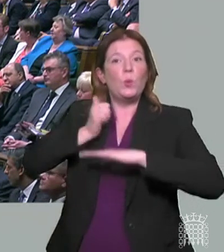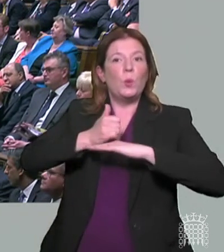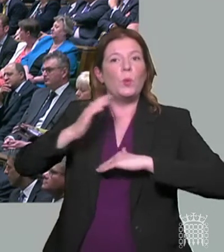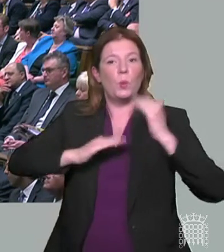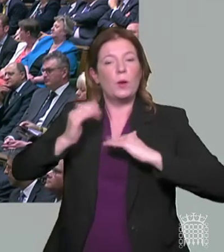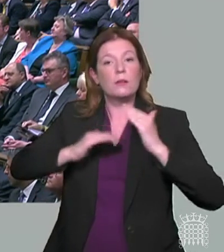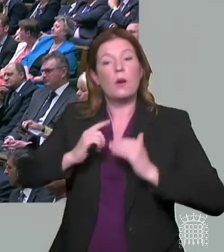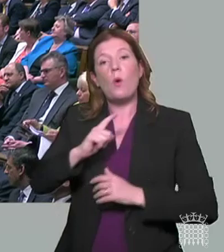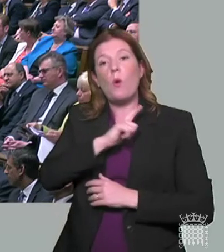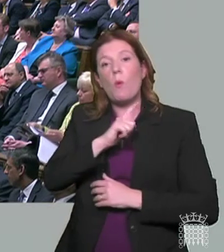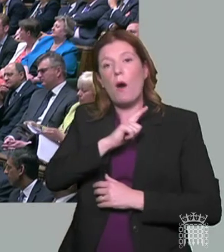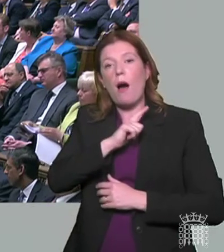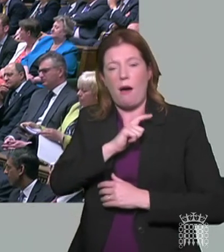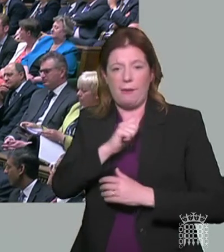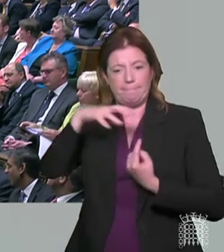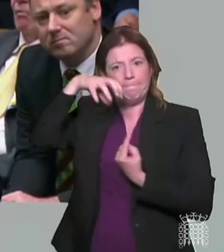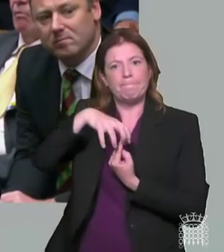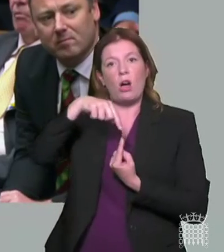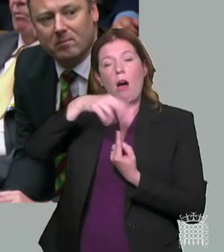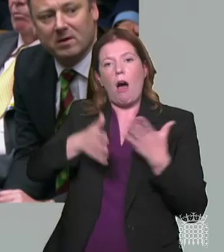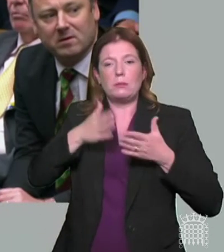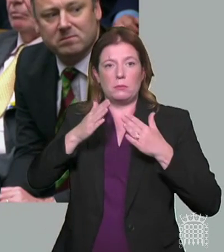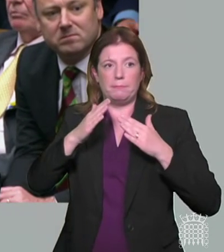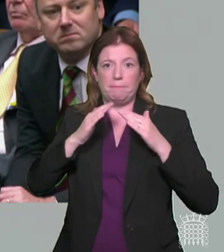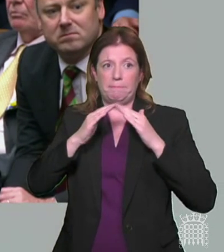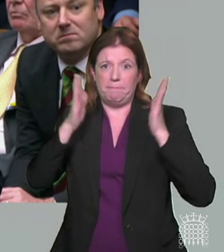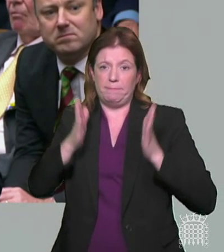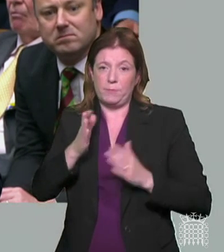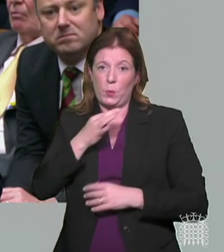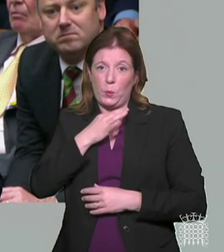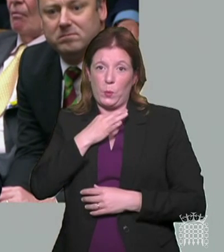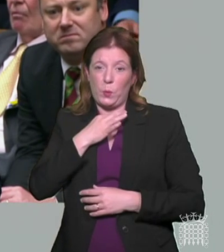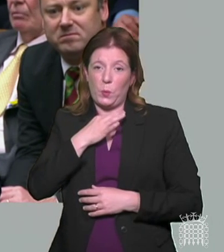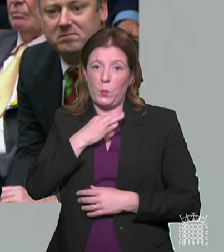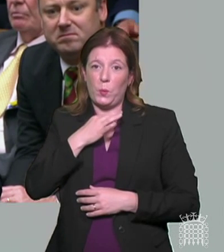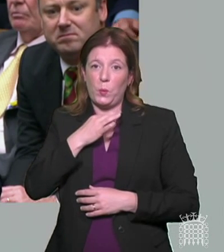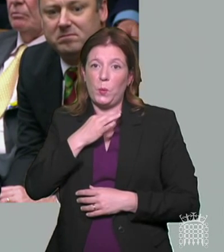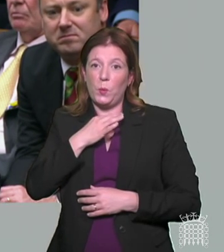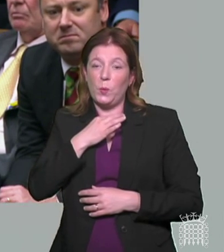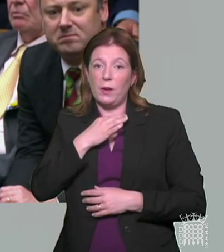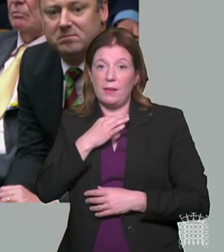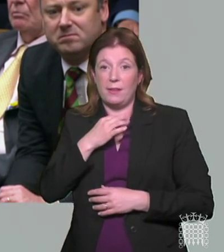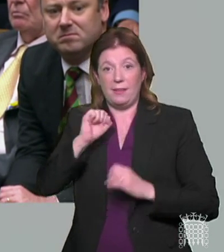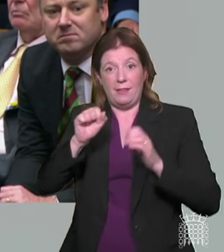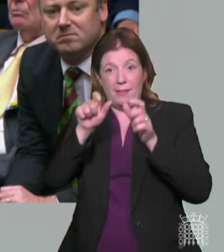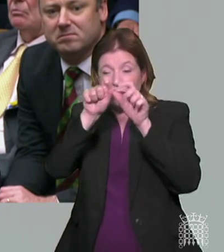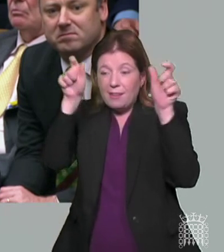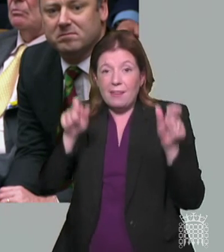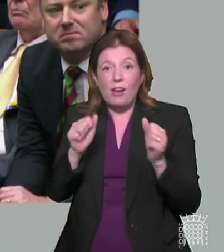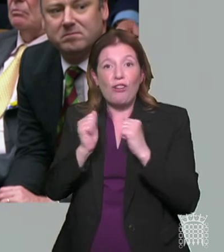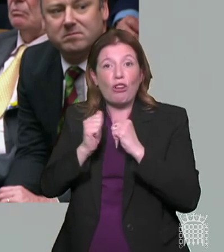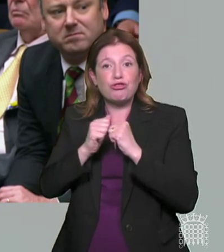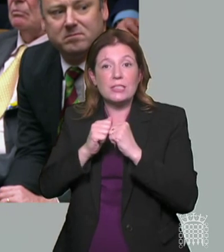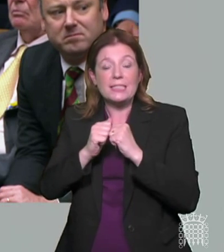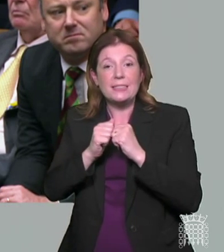This is because the Airedale has an extremely high structural risk profile, with 83% of the building being constructed from aerated concrete.